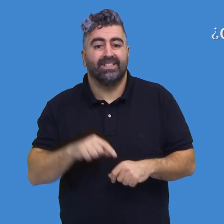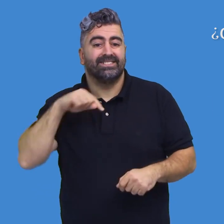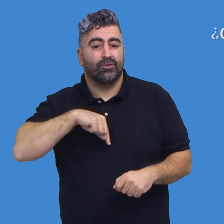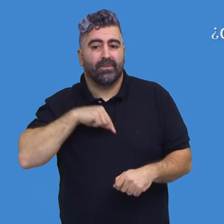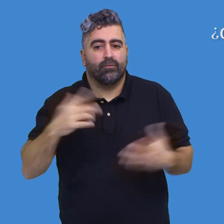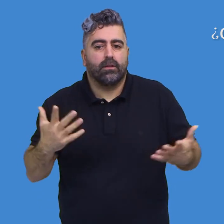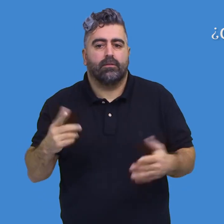sentir